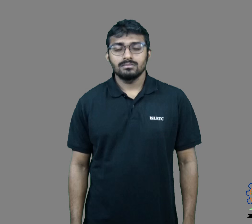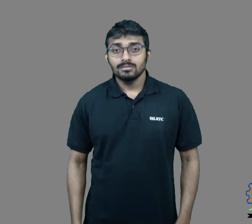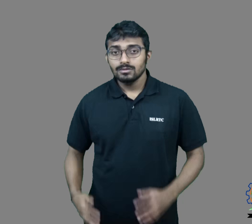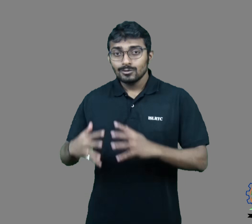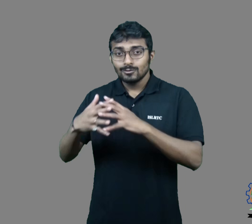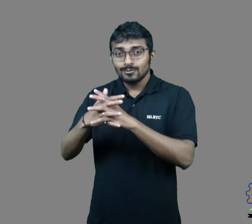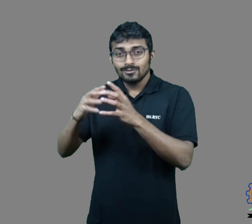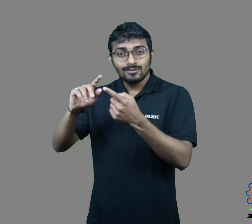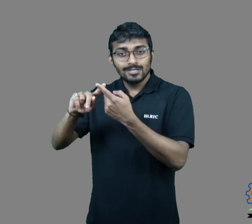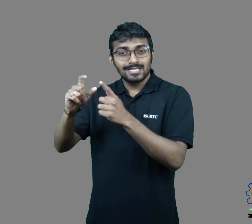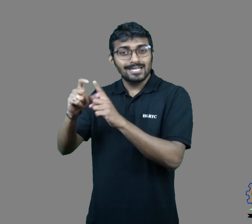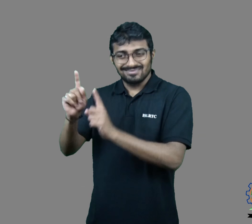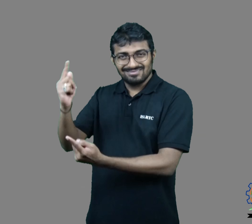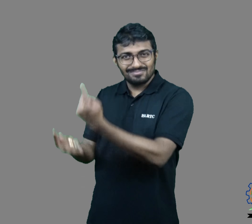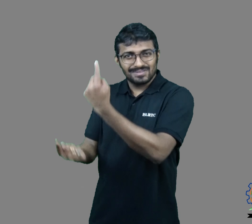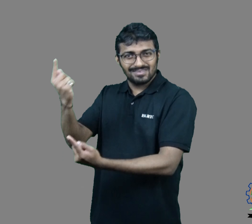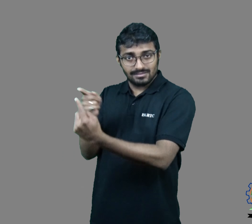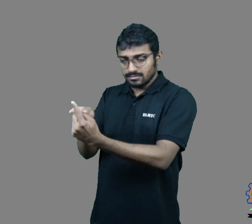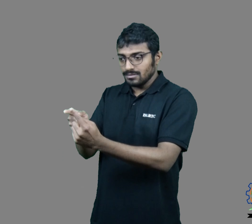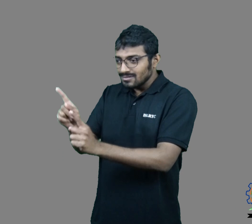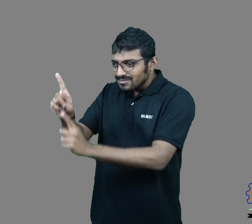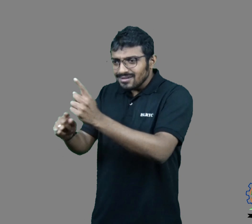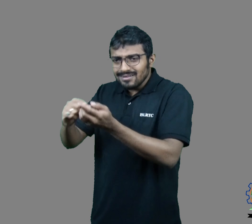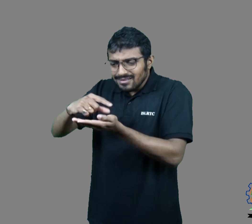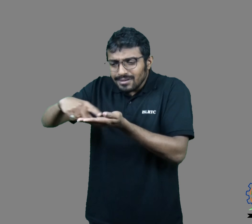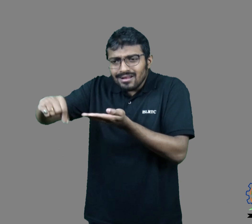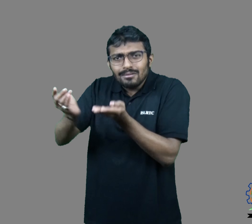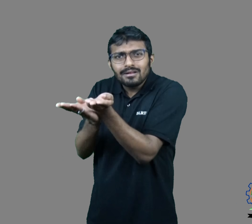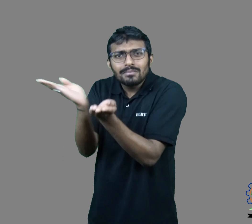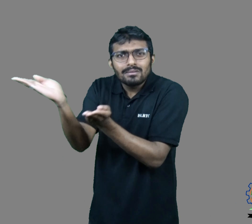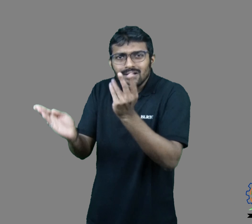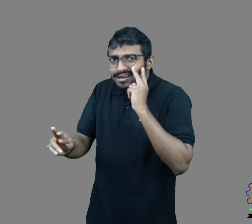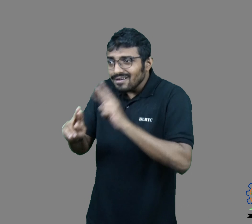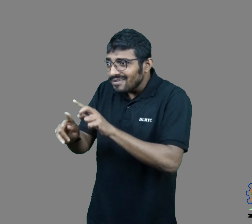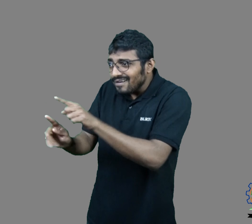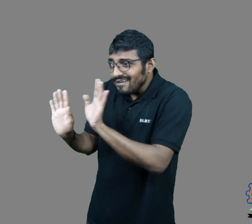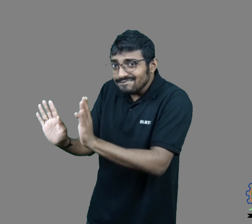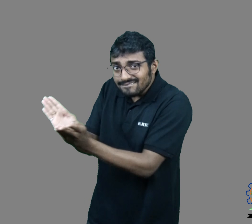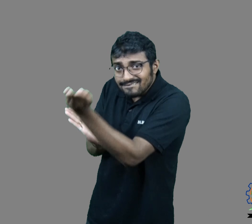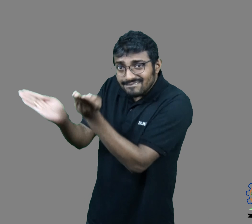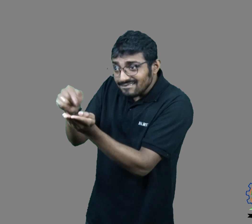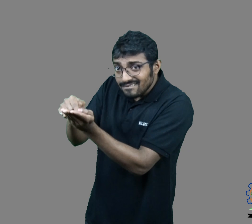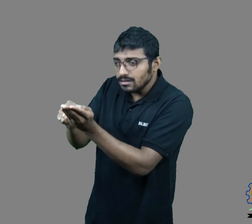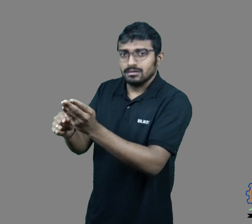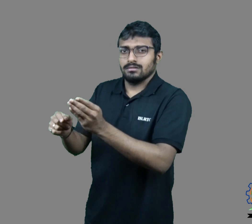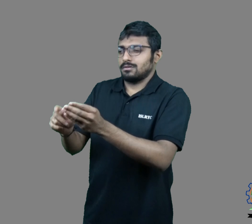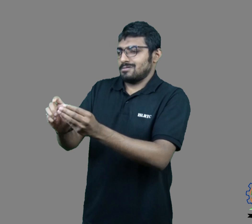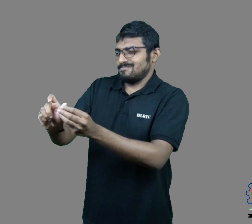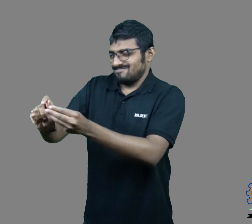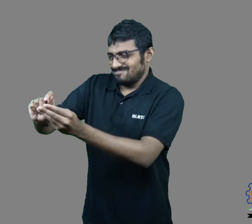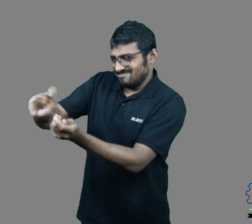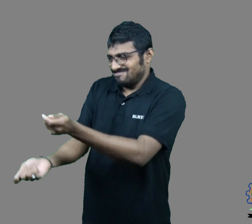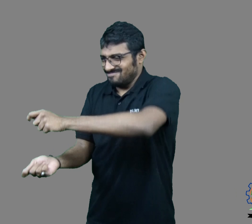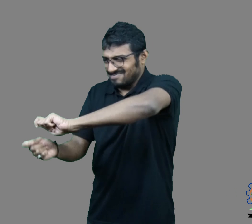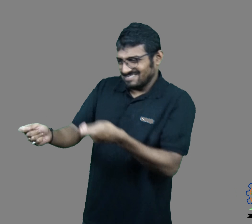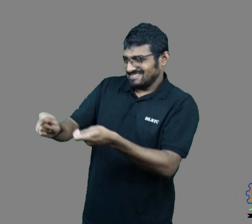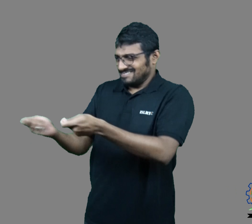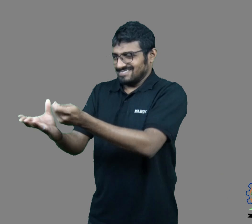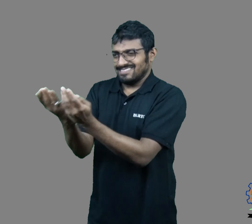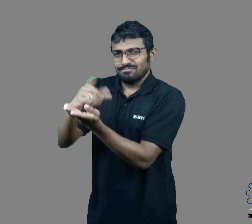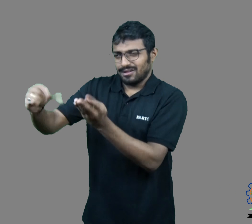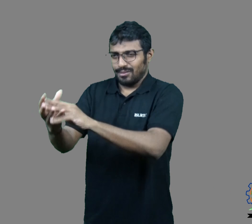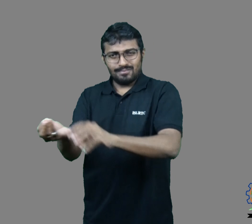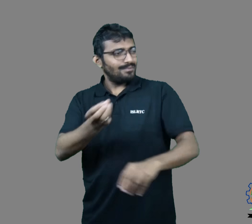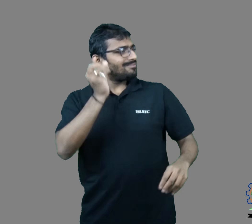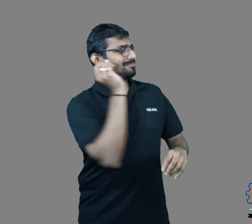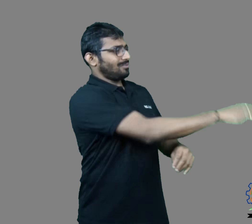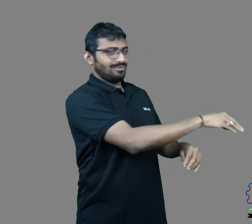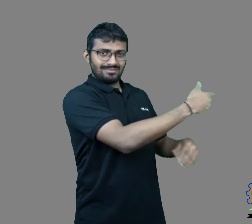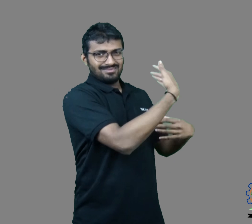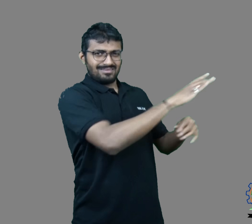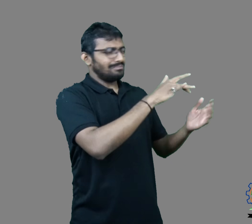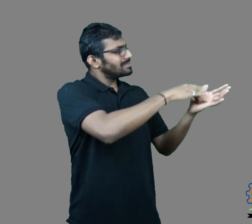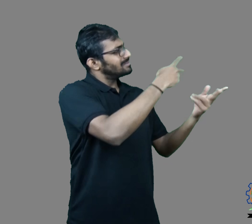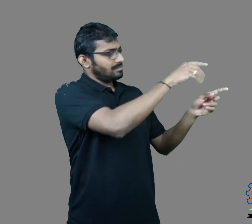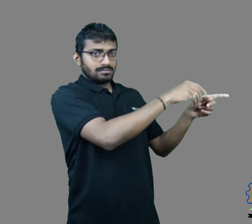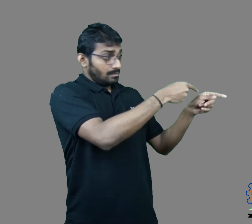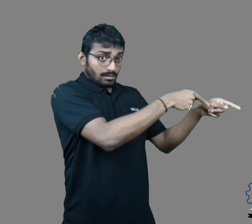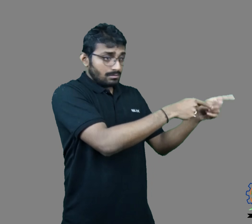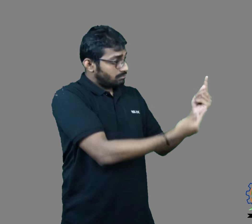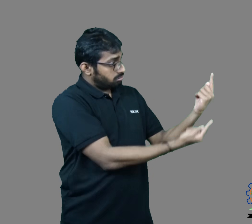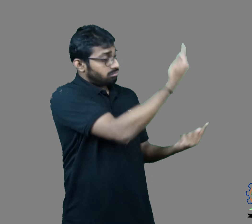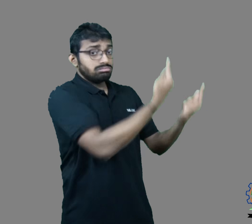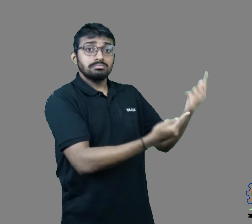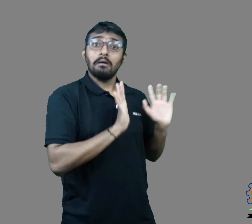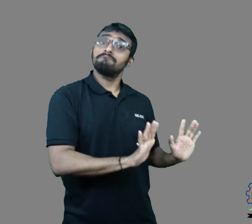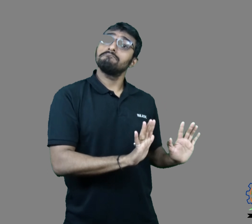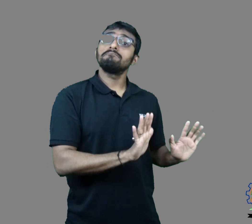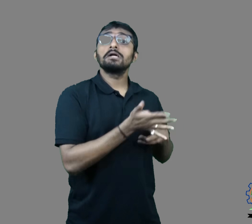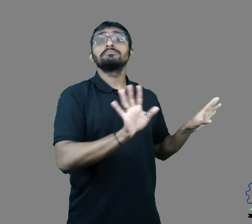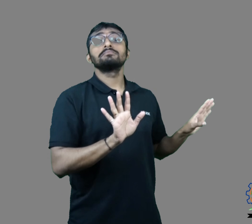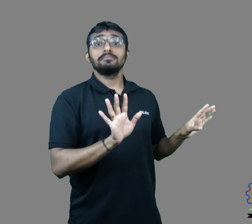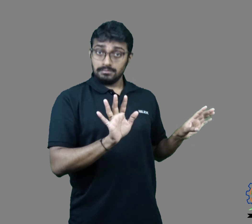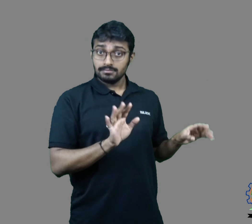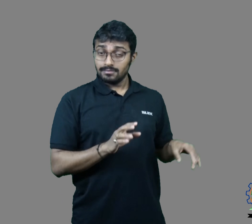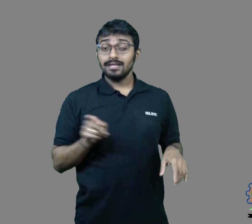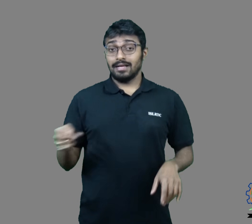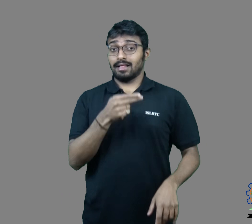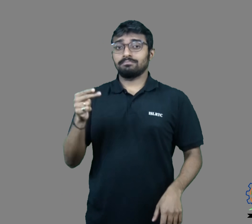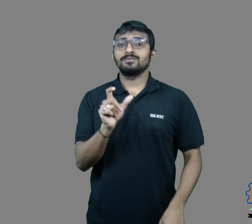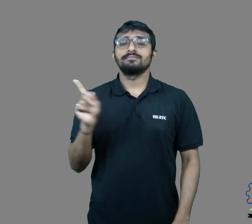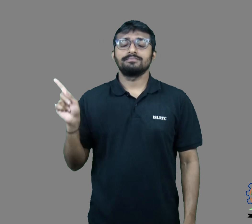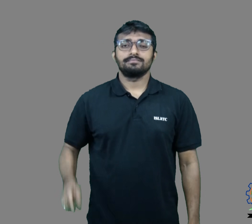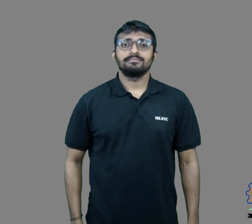Leaves Propagated Weeds